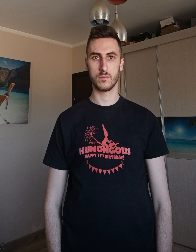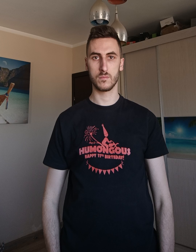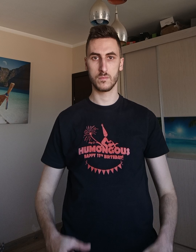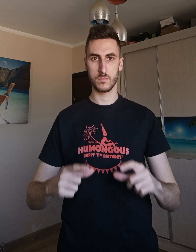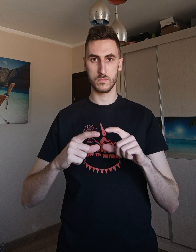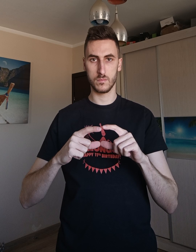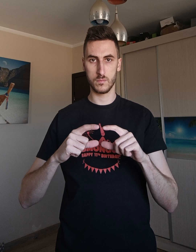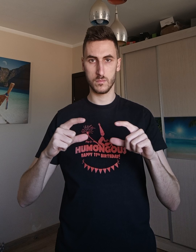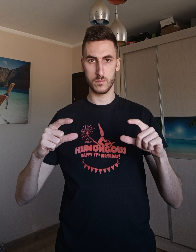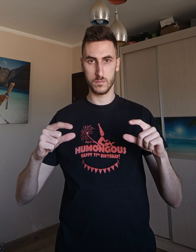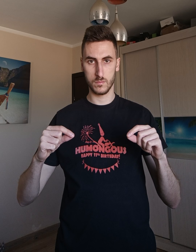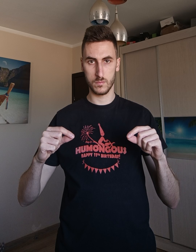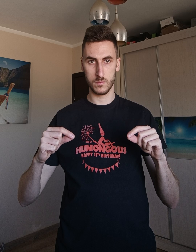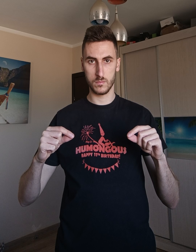כרטיס